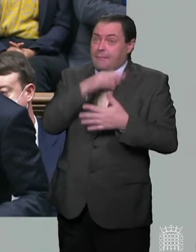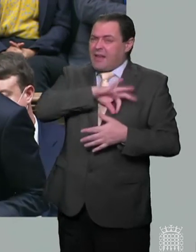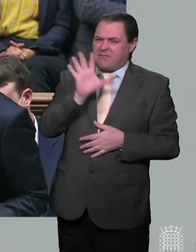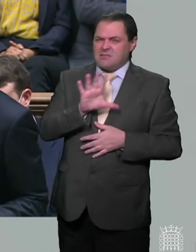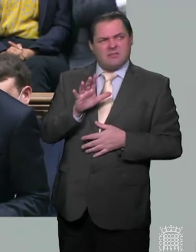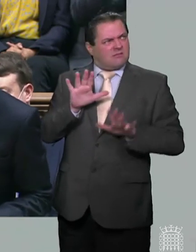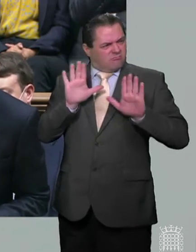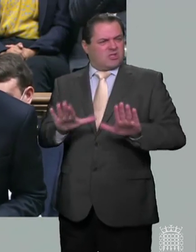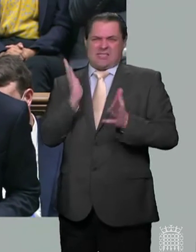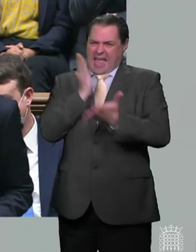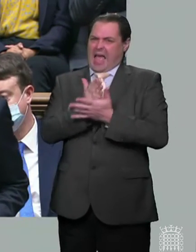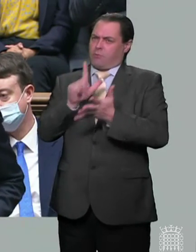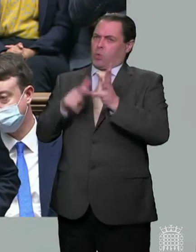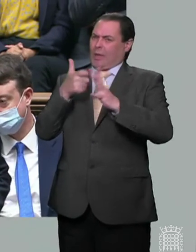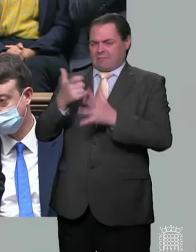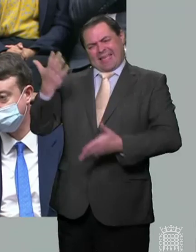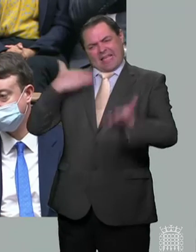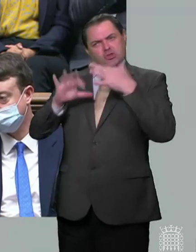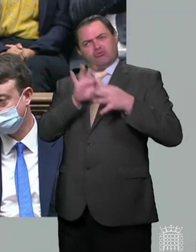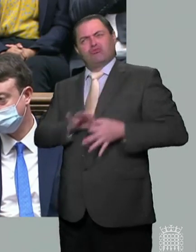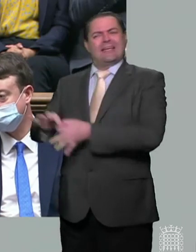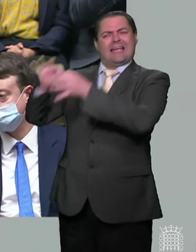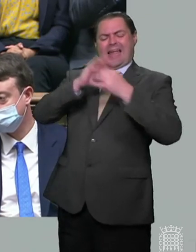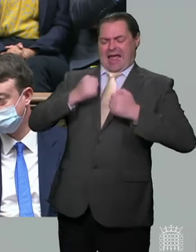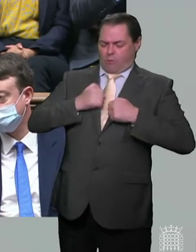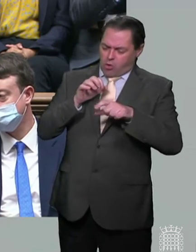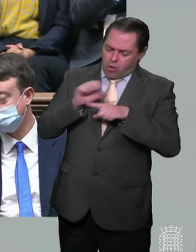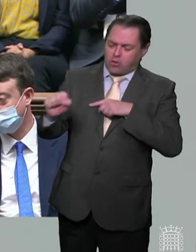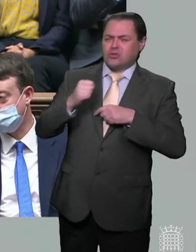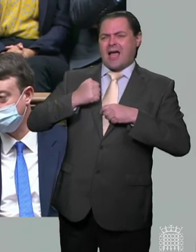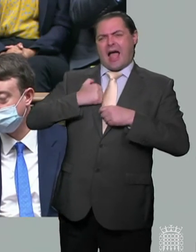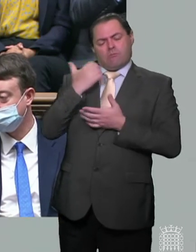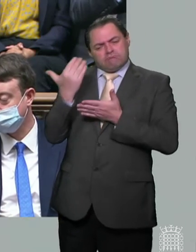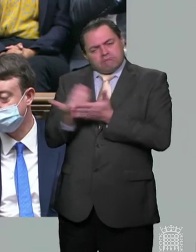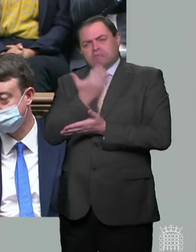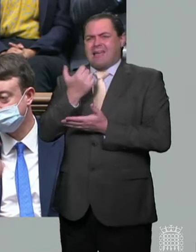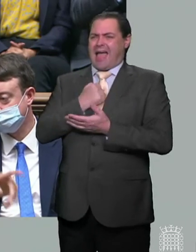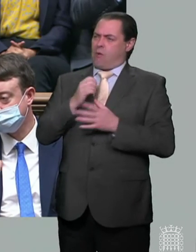It is our collective history, our culture and our security.